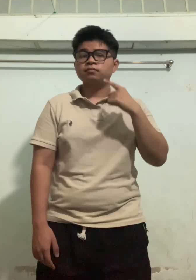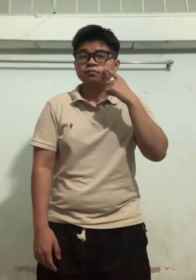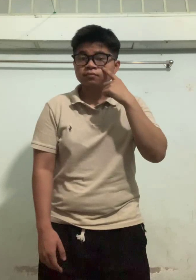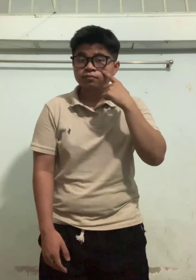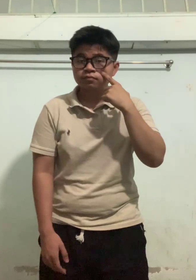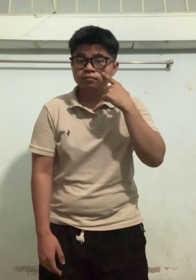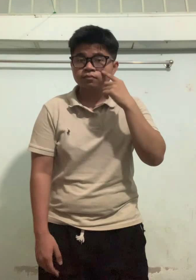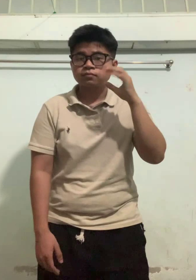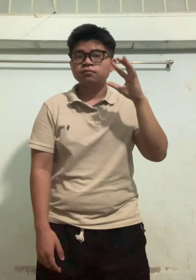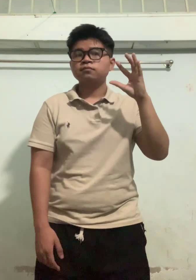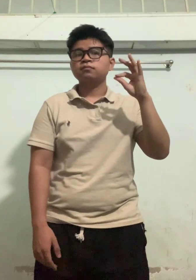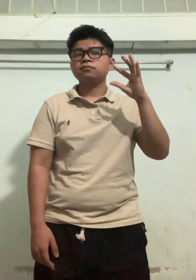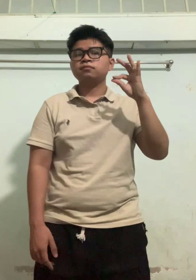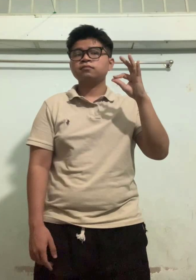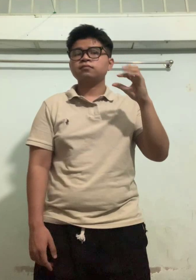lam quen